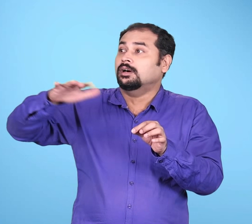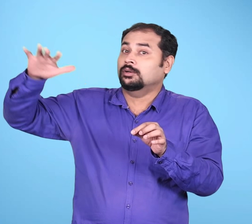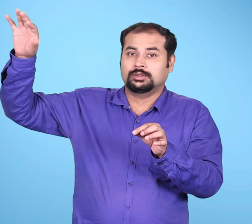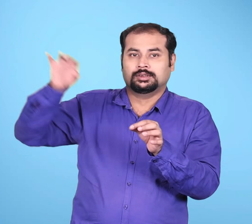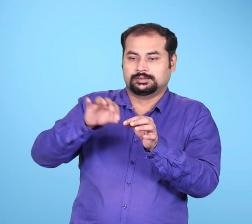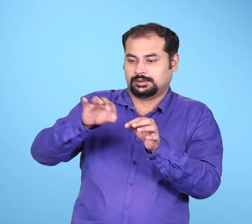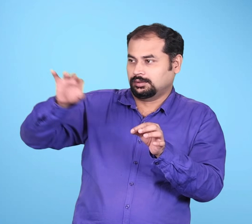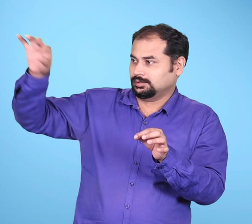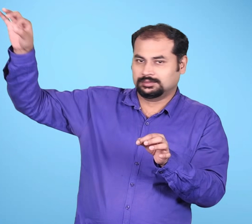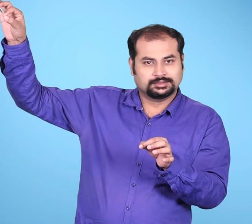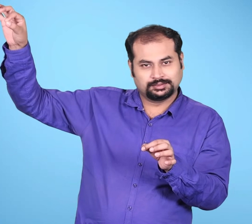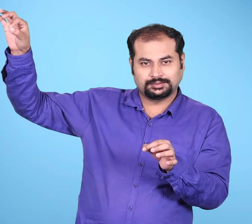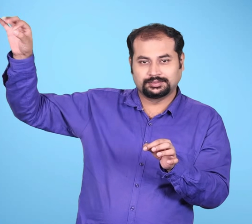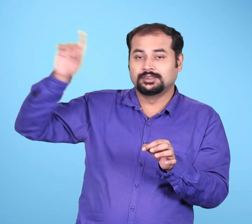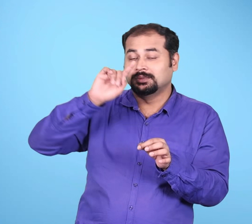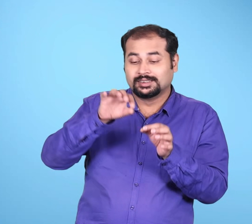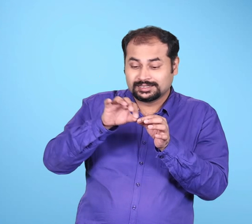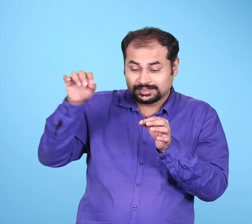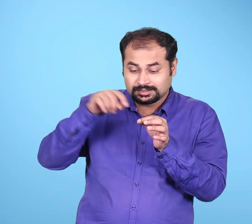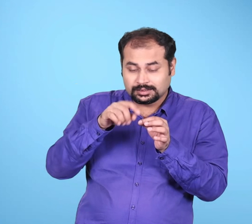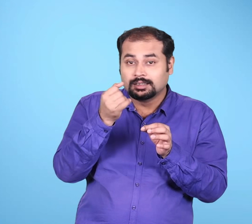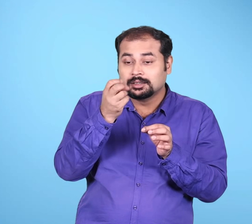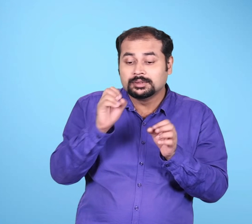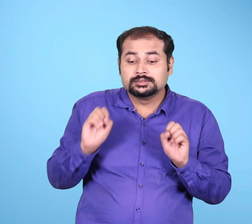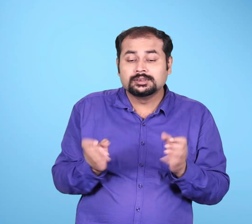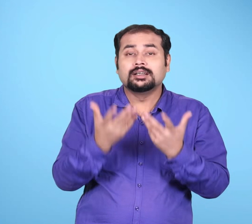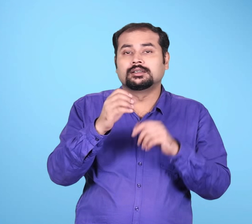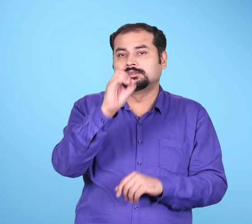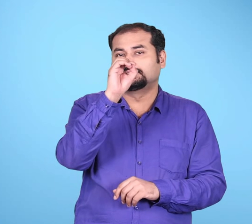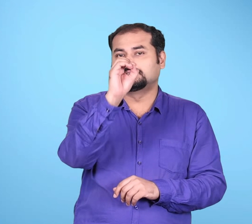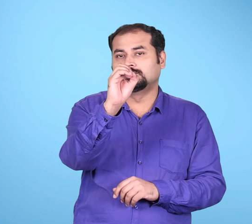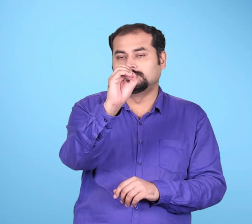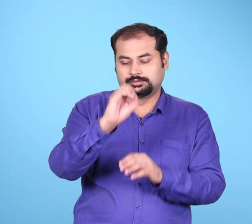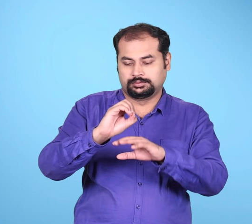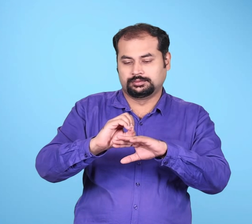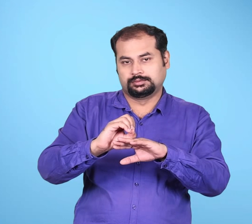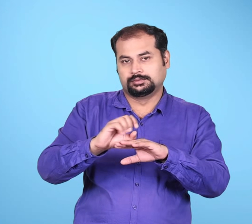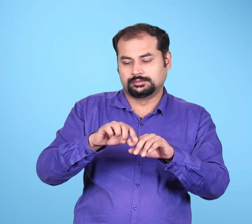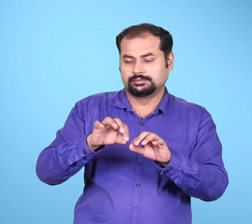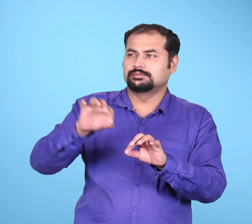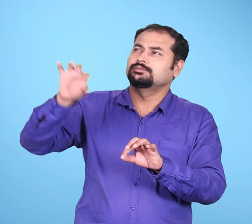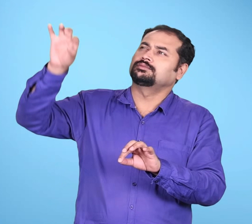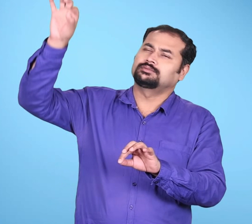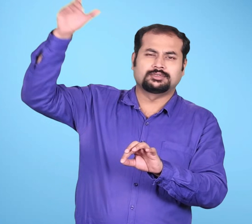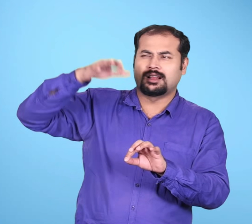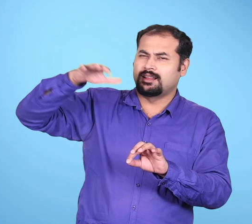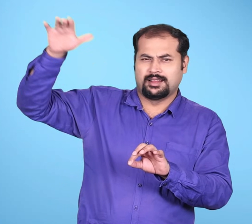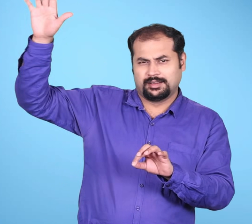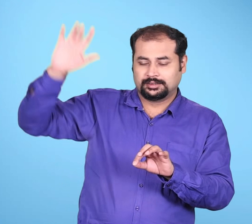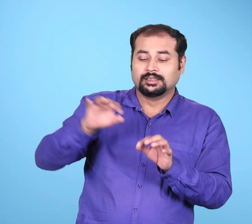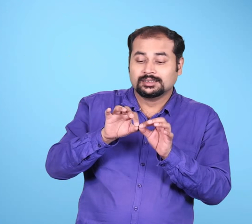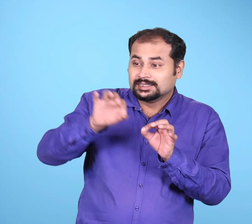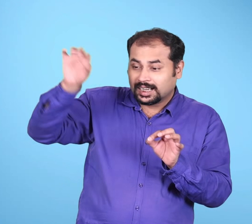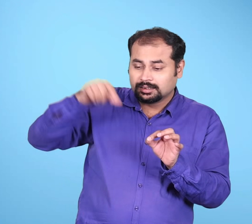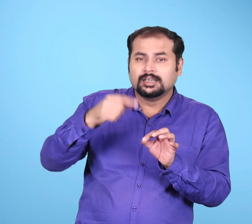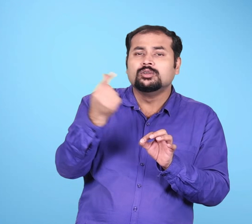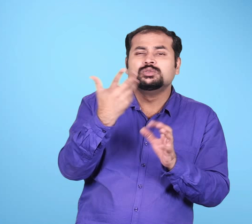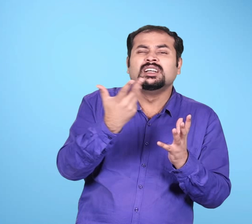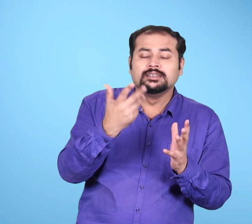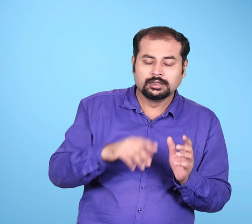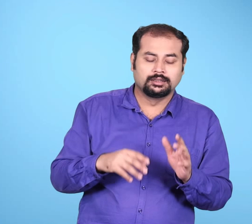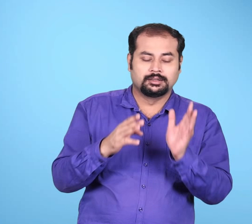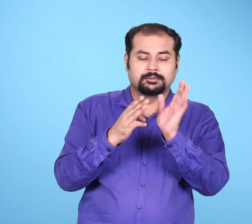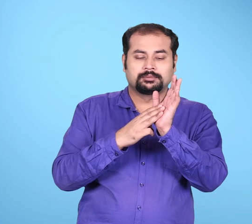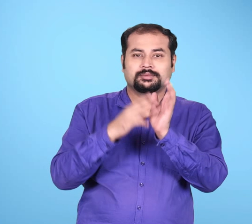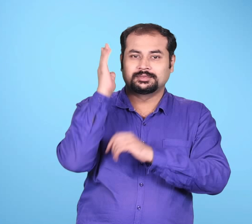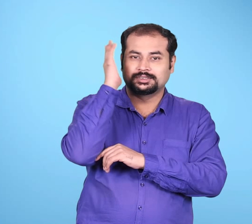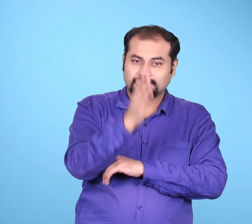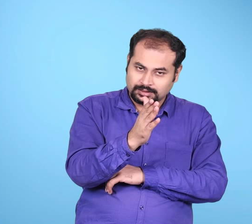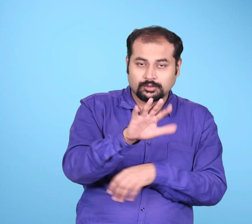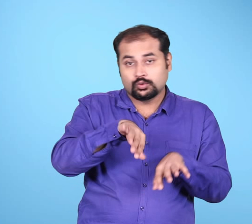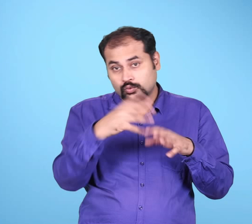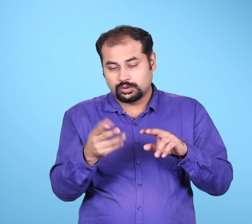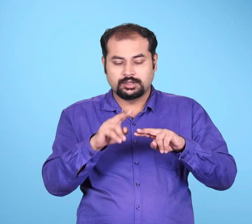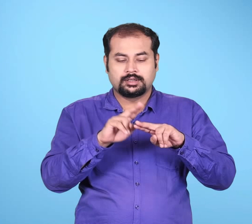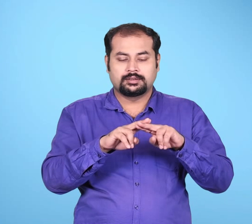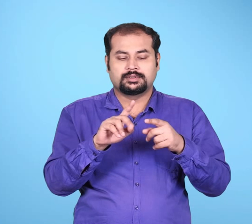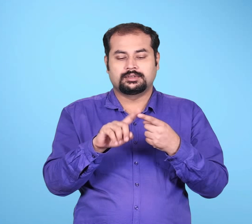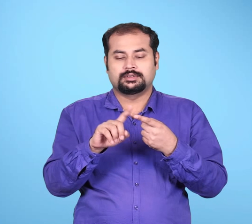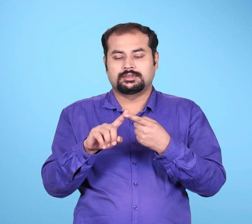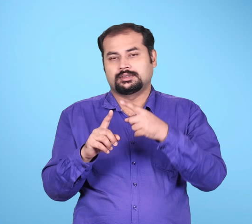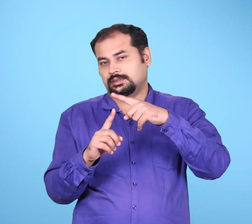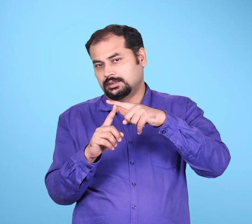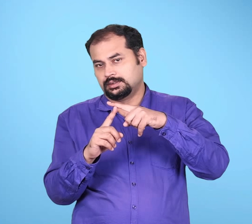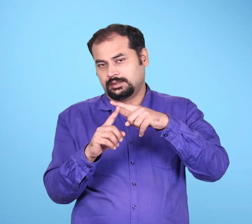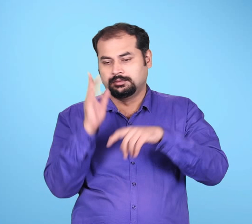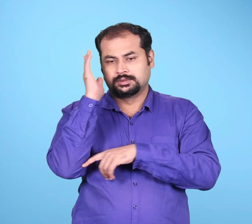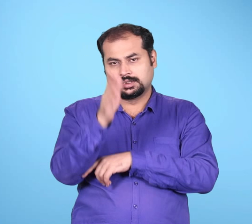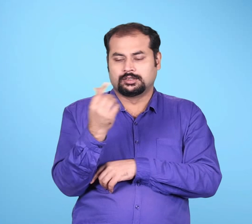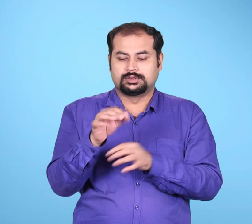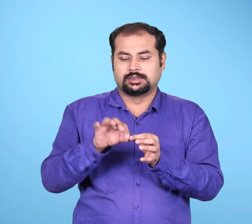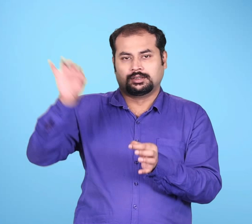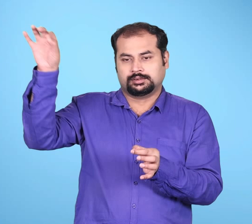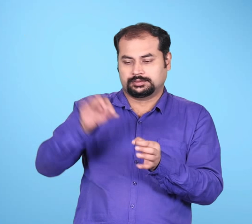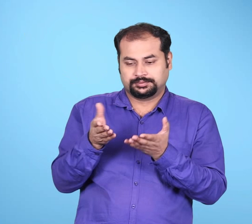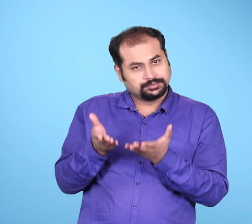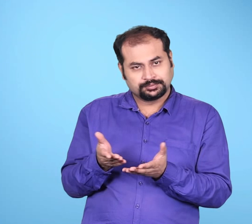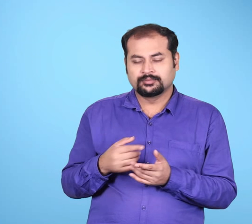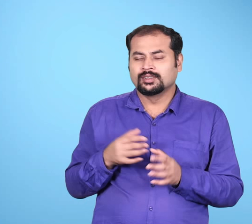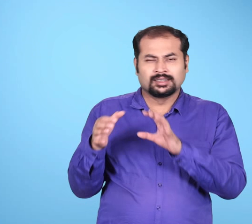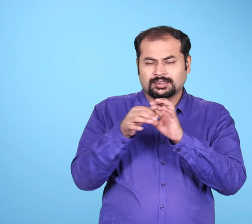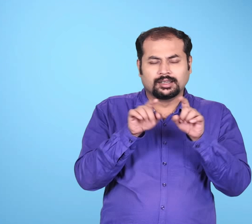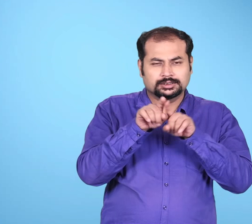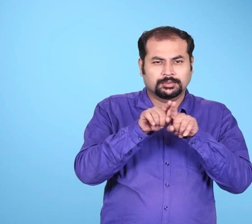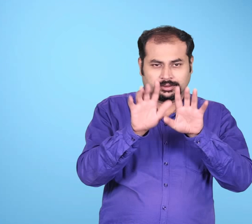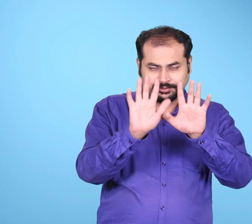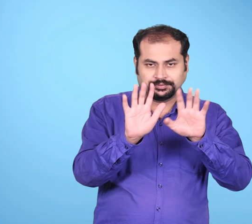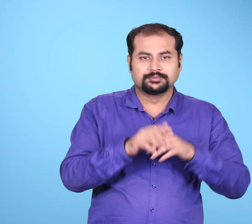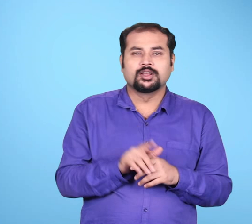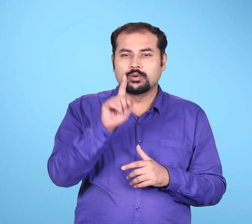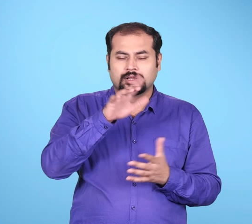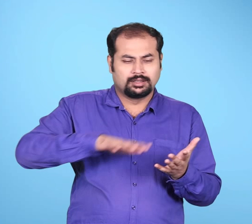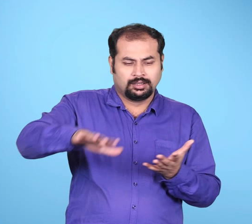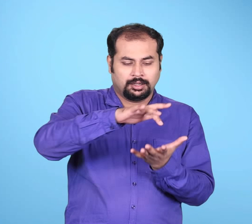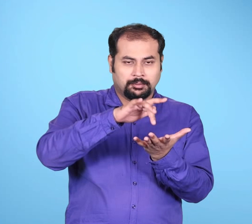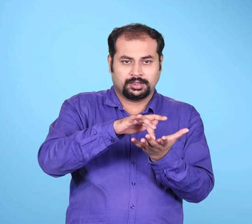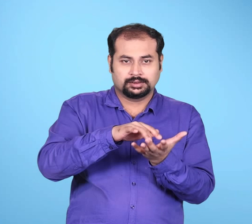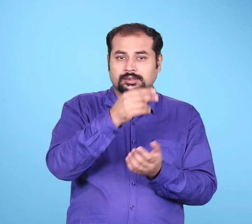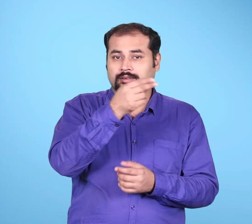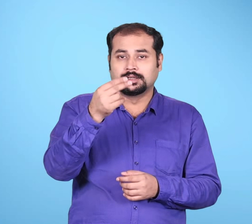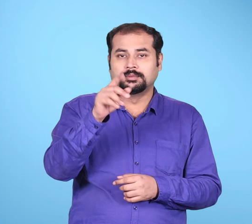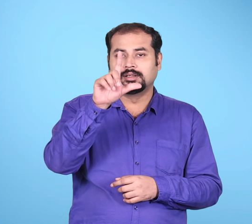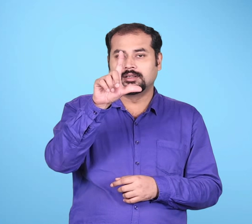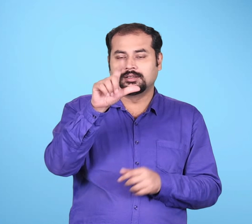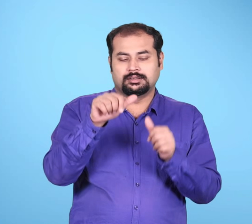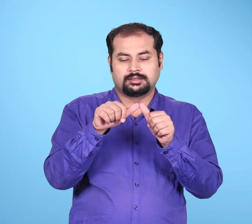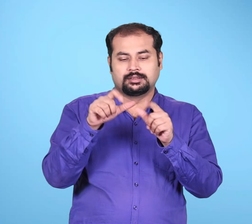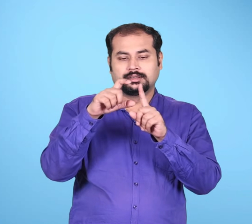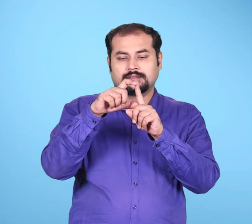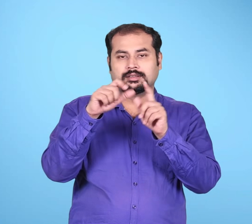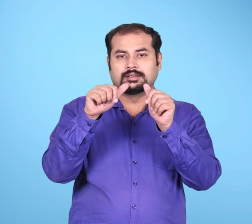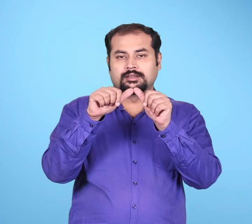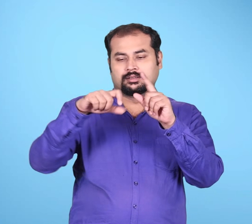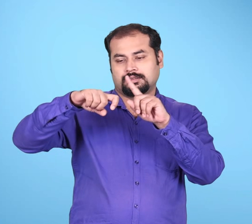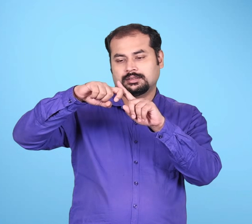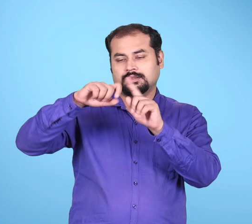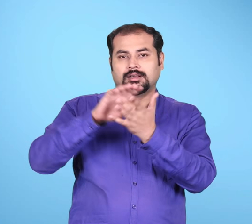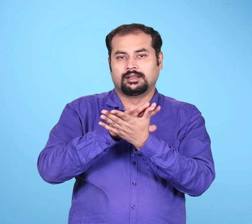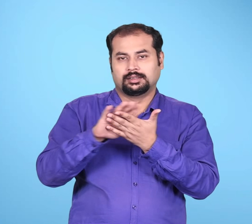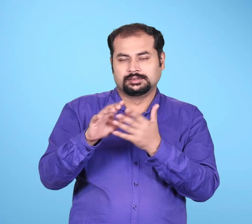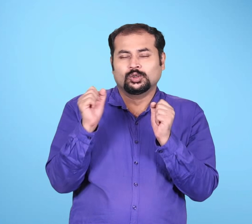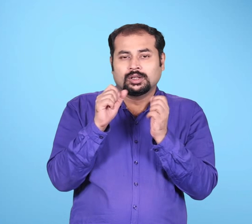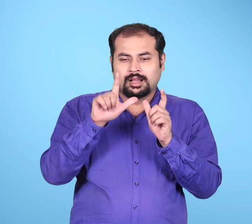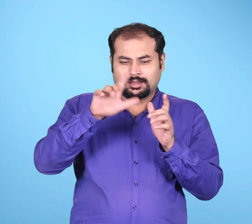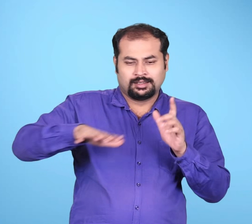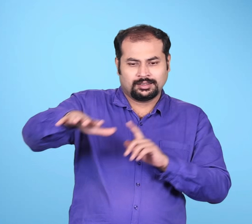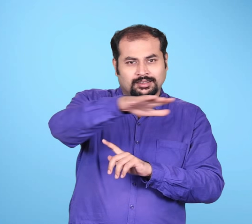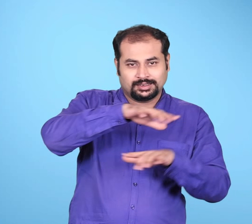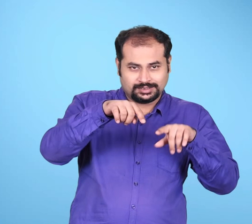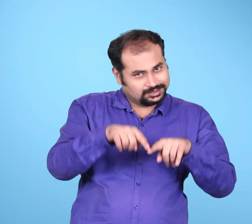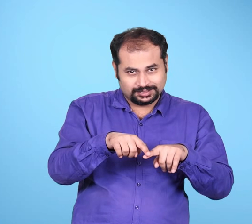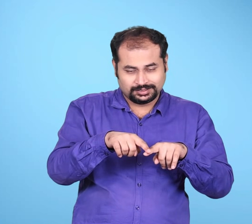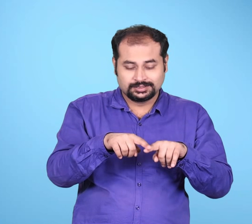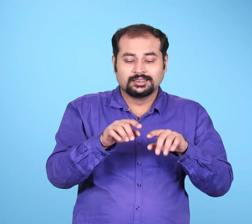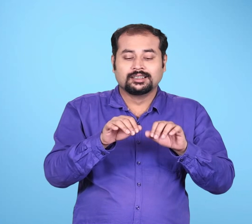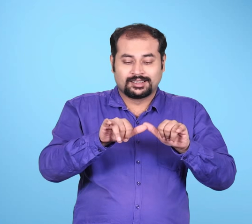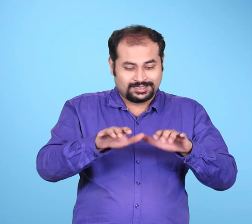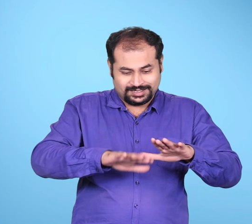the same everywhere and is taken as zero. Altitude is usually expressed in metres or feet. For example, the altitude in Ladakh varies from about 3000m